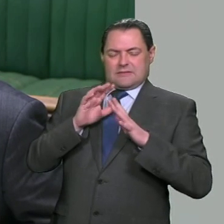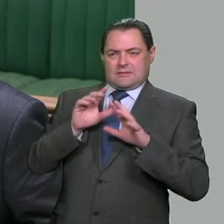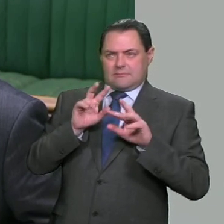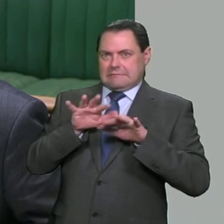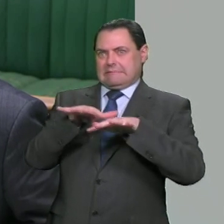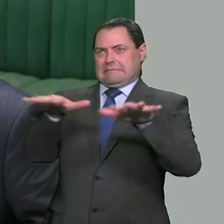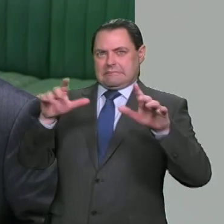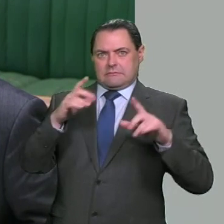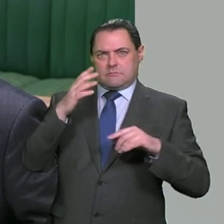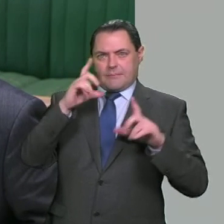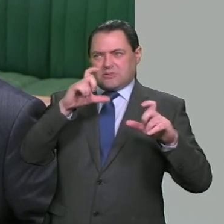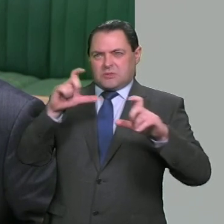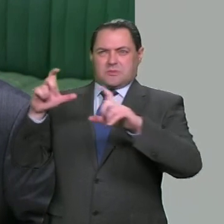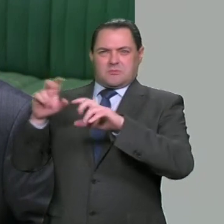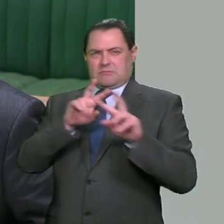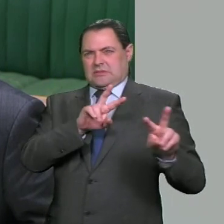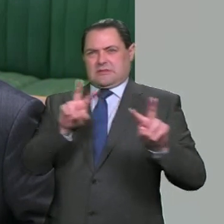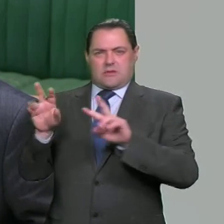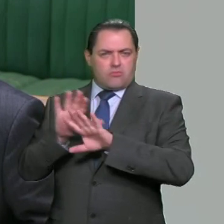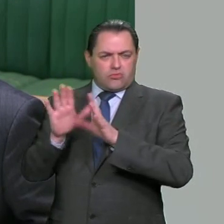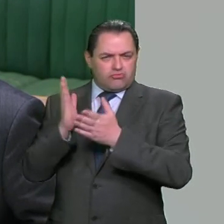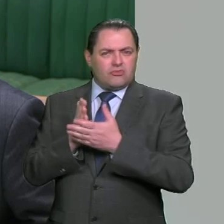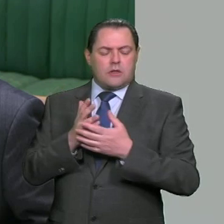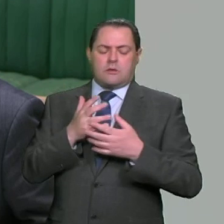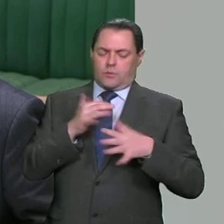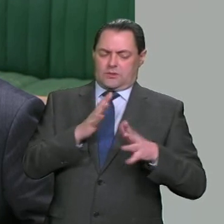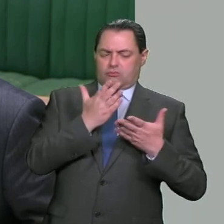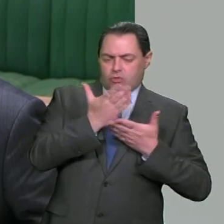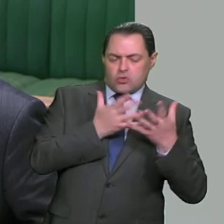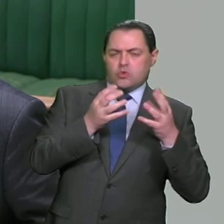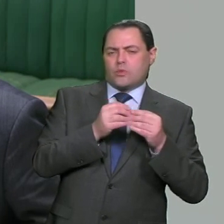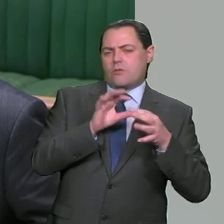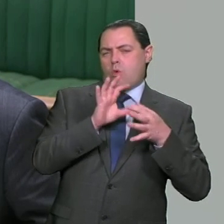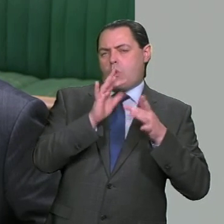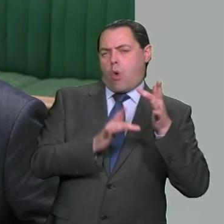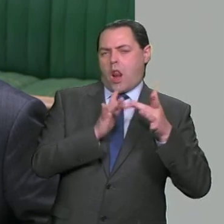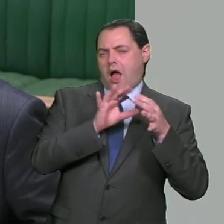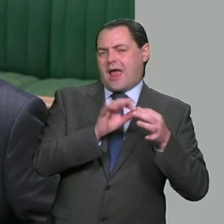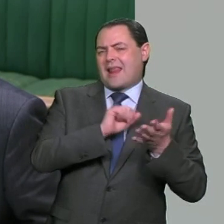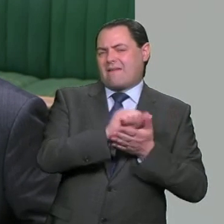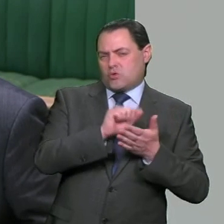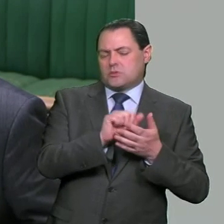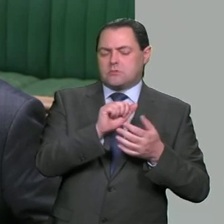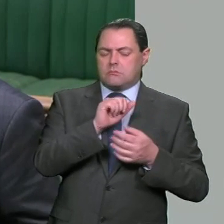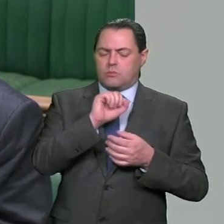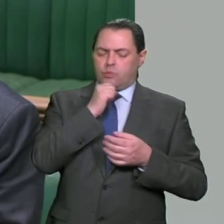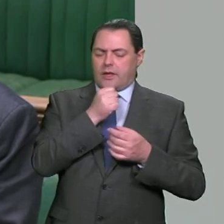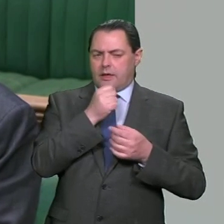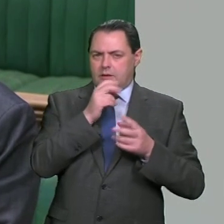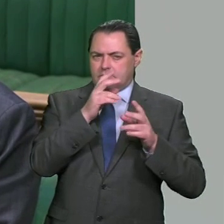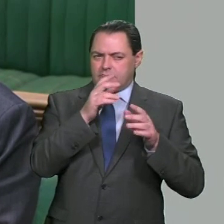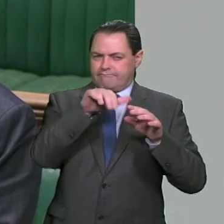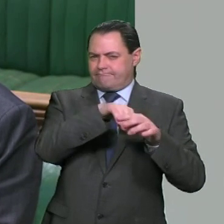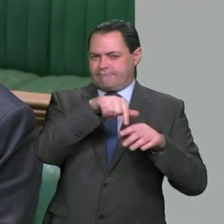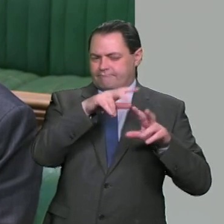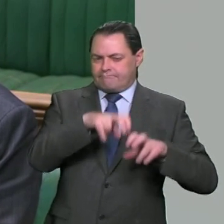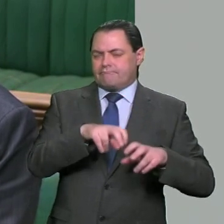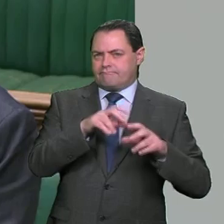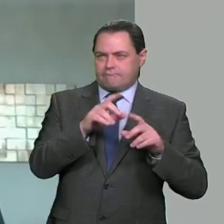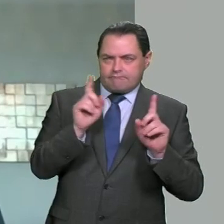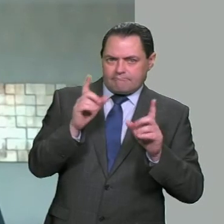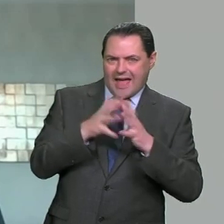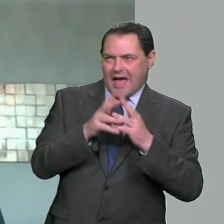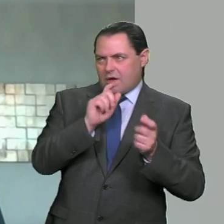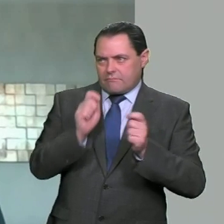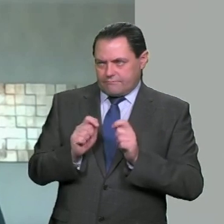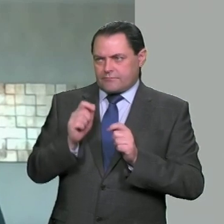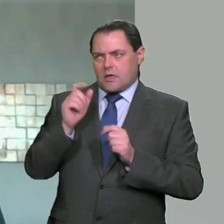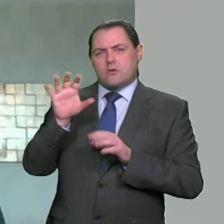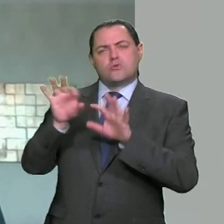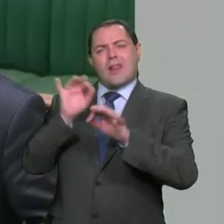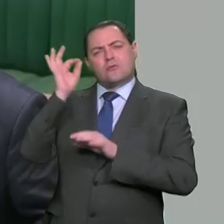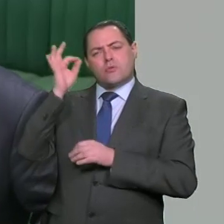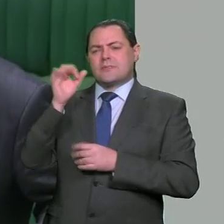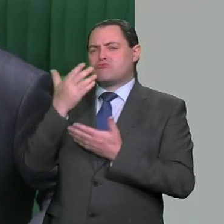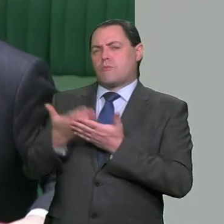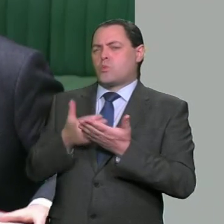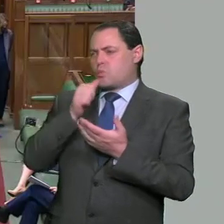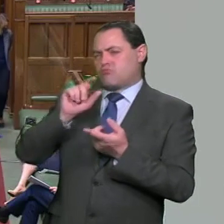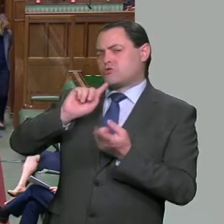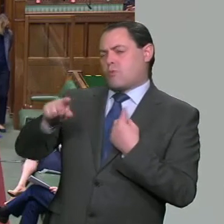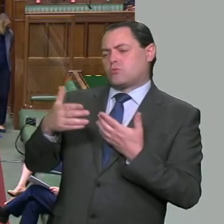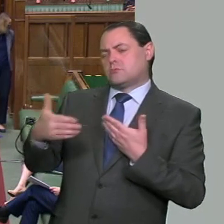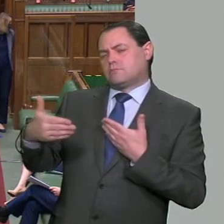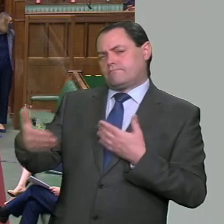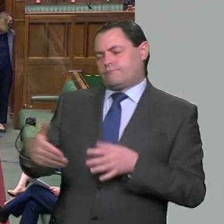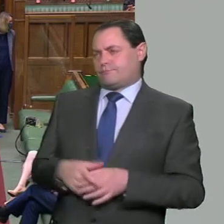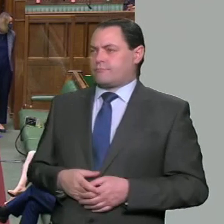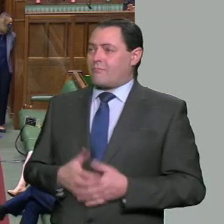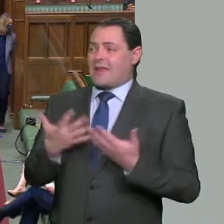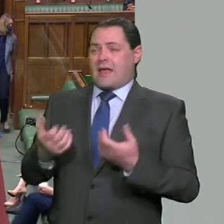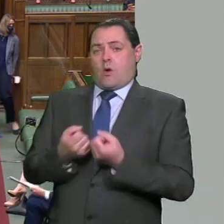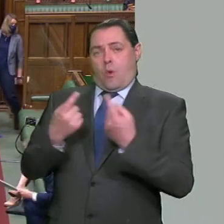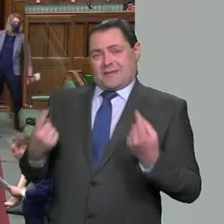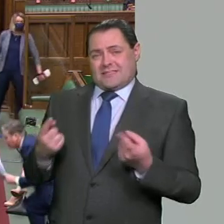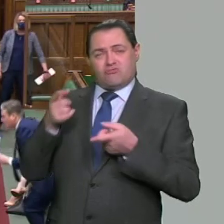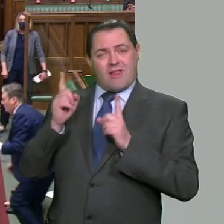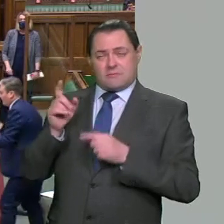As part of the consultation on the online advertising programme, we will look at what we can do, and I know that we will be responding to the Select Committee’s report in due course.